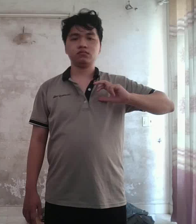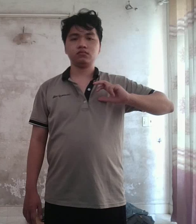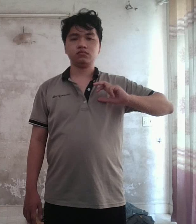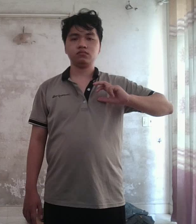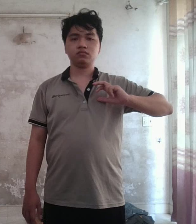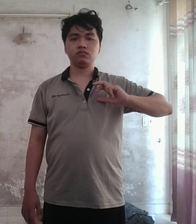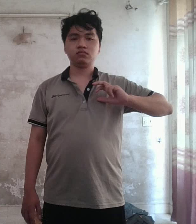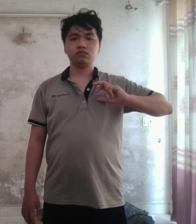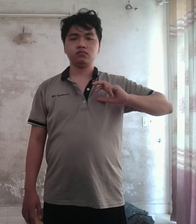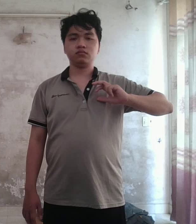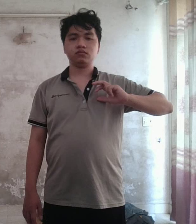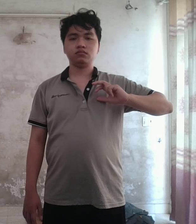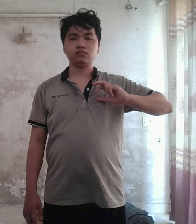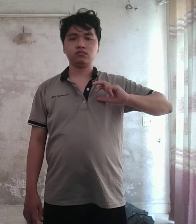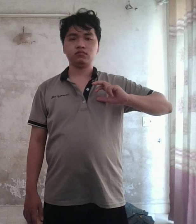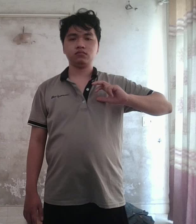giau co